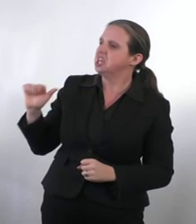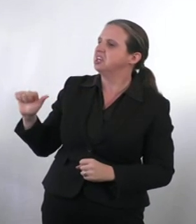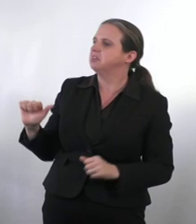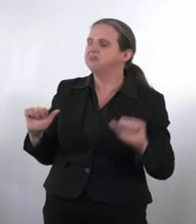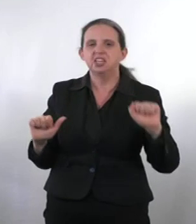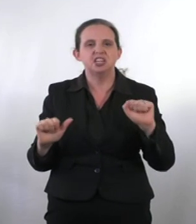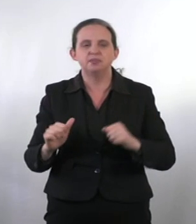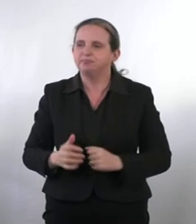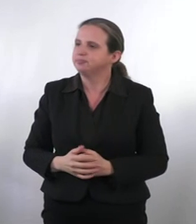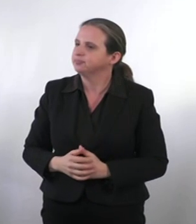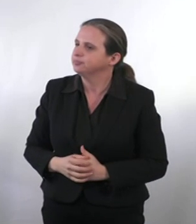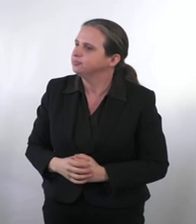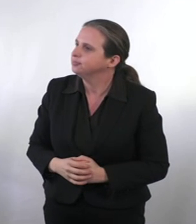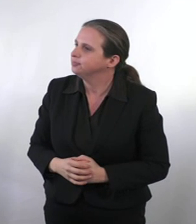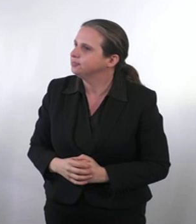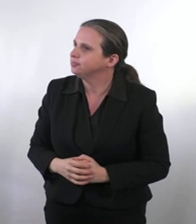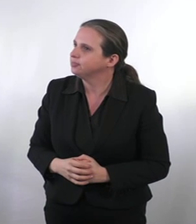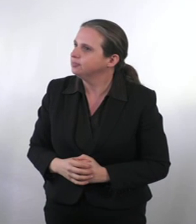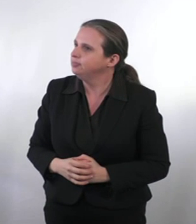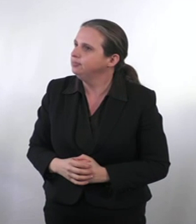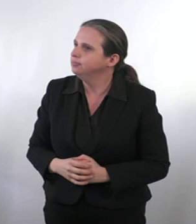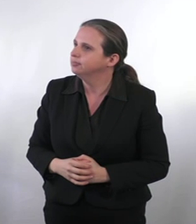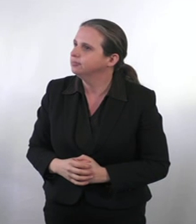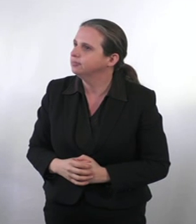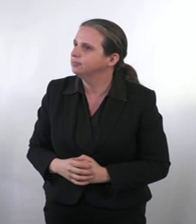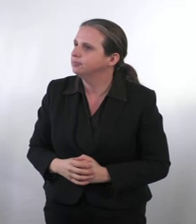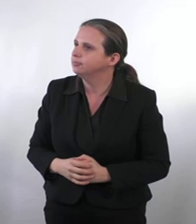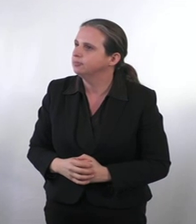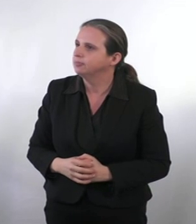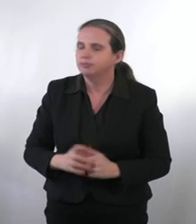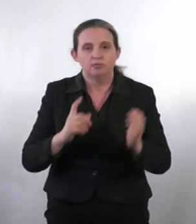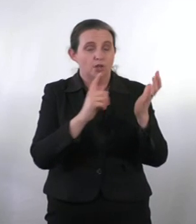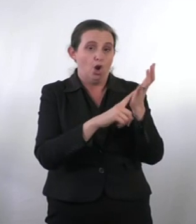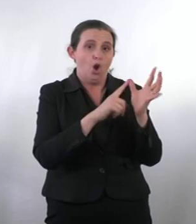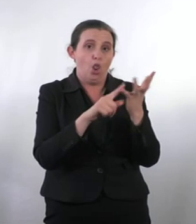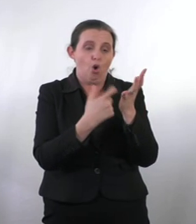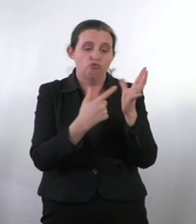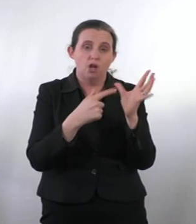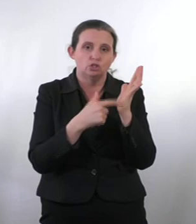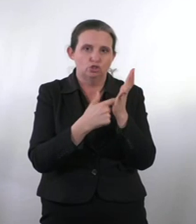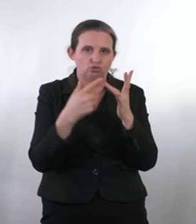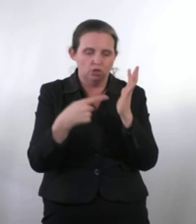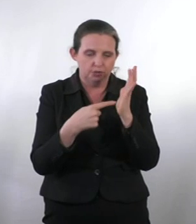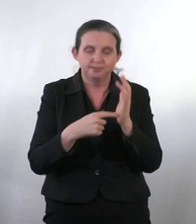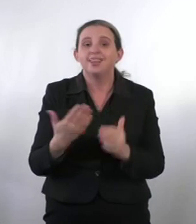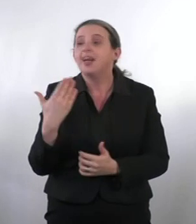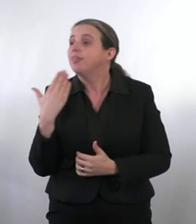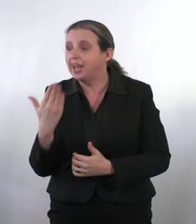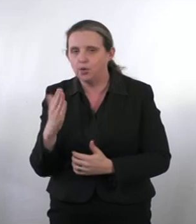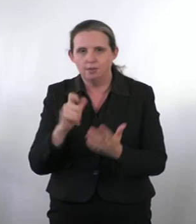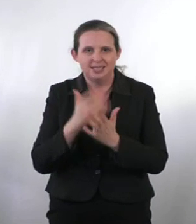I welcome the promised increase in education funding, and I look forward to hearing the detail this afternoon.